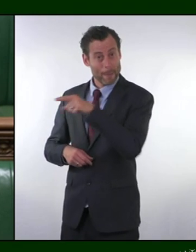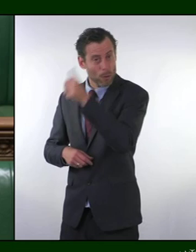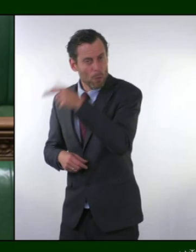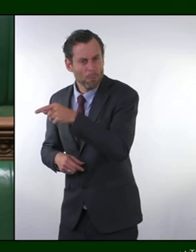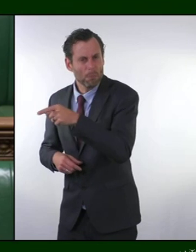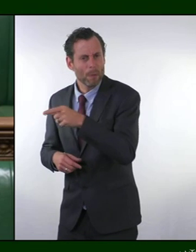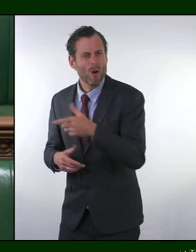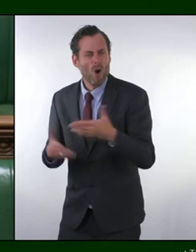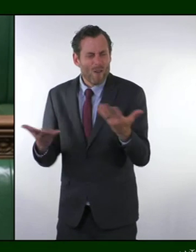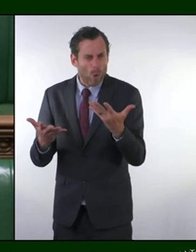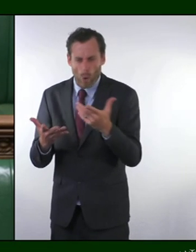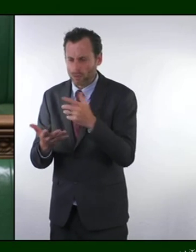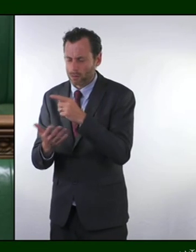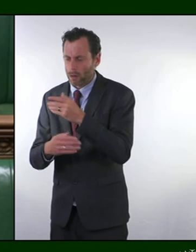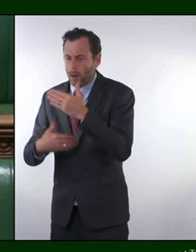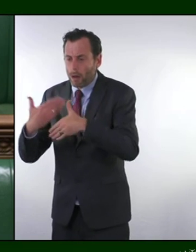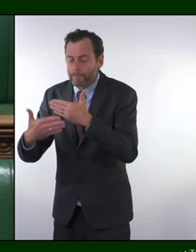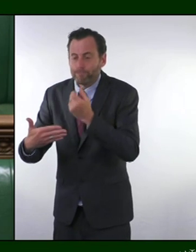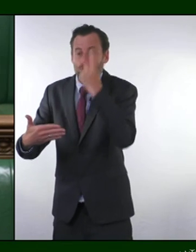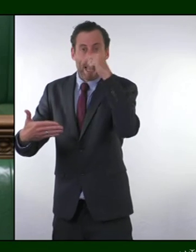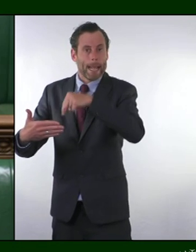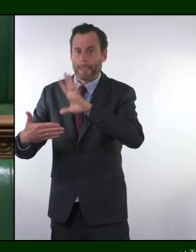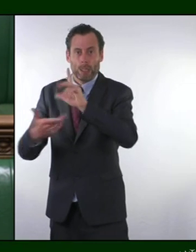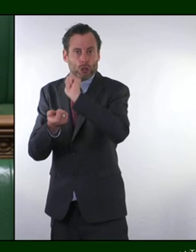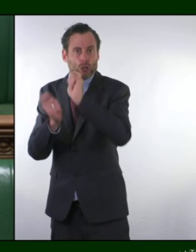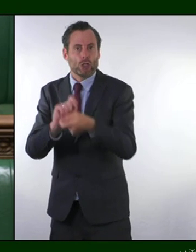Of course it was necessary to change our procedures.